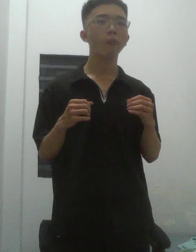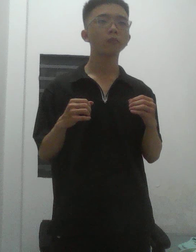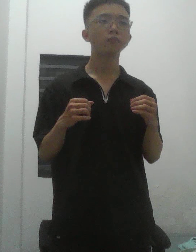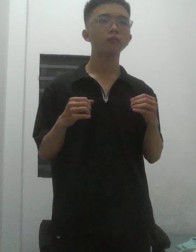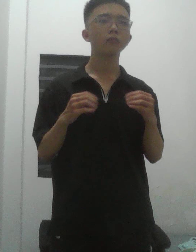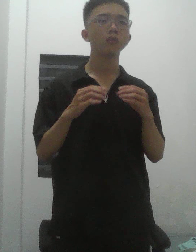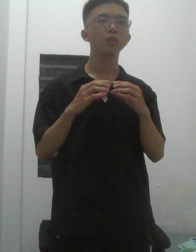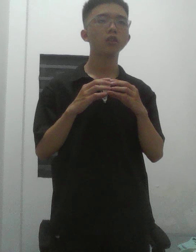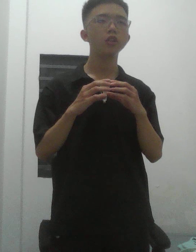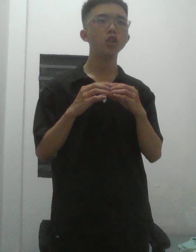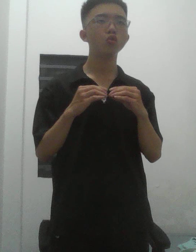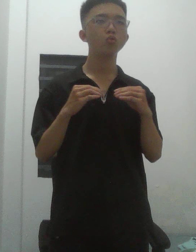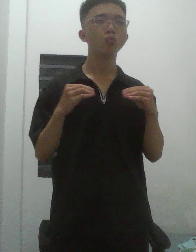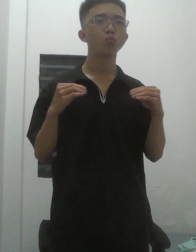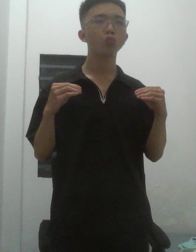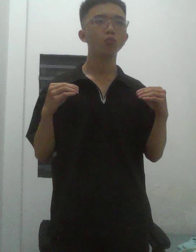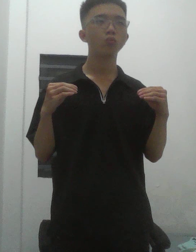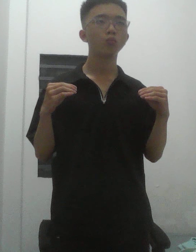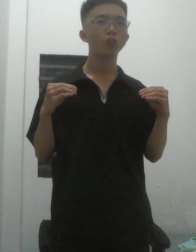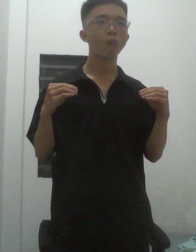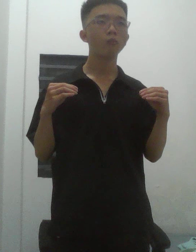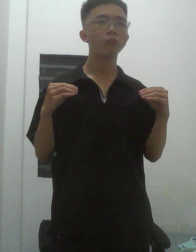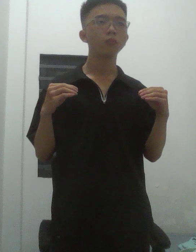nhieu